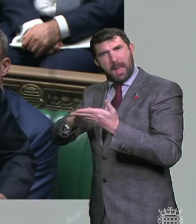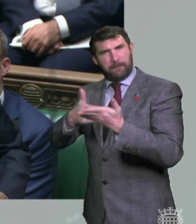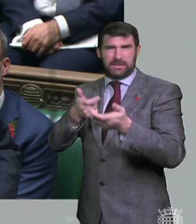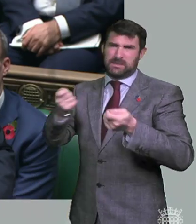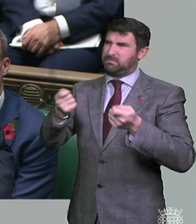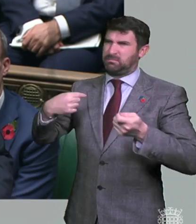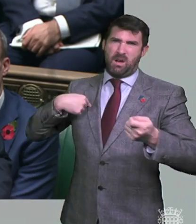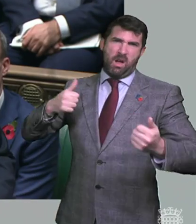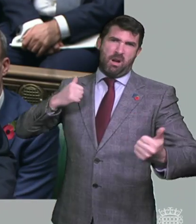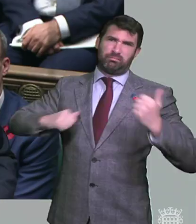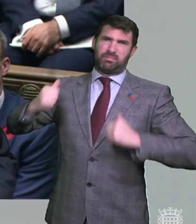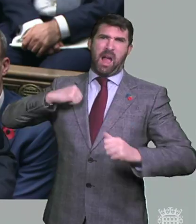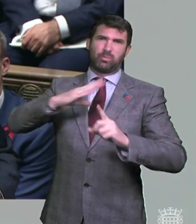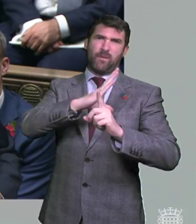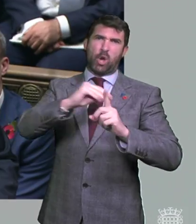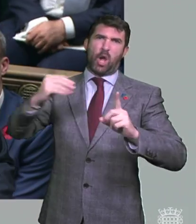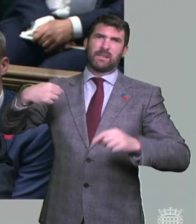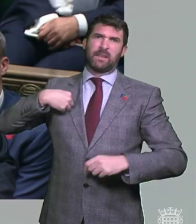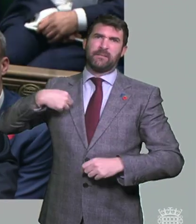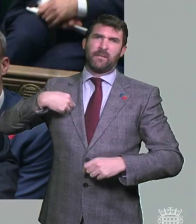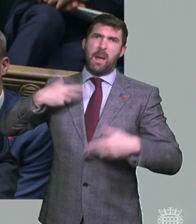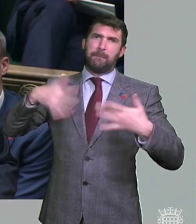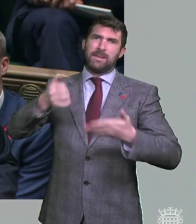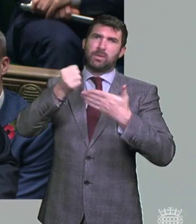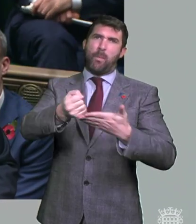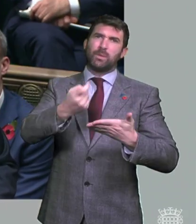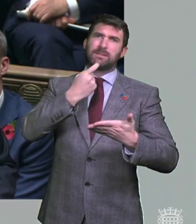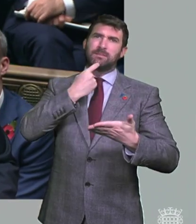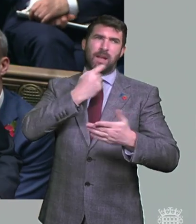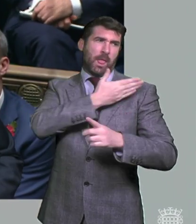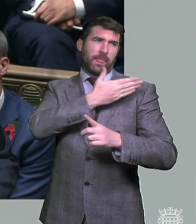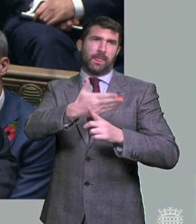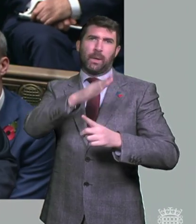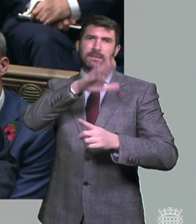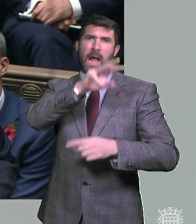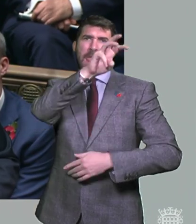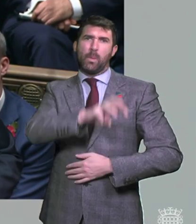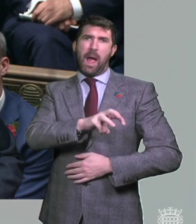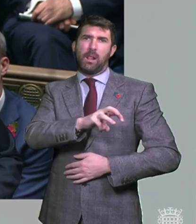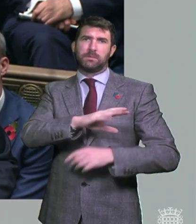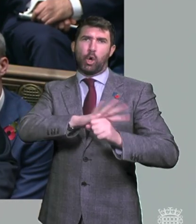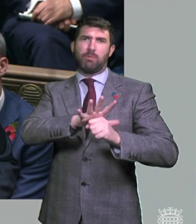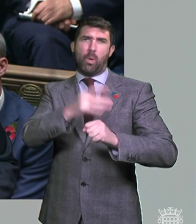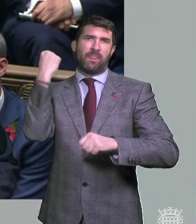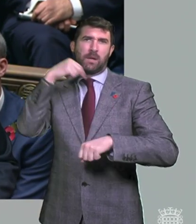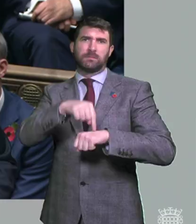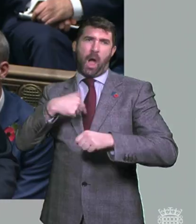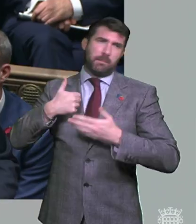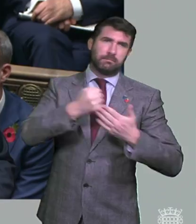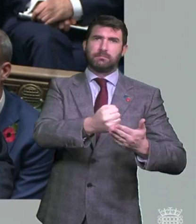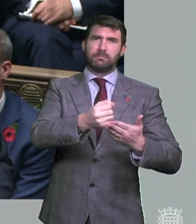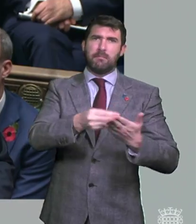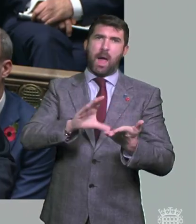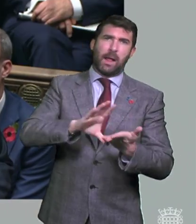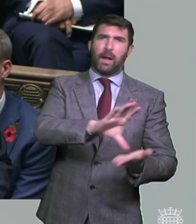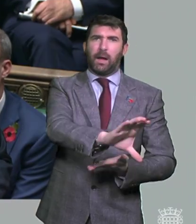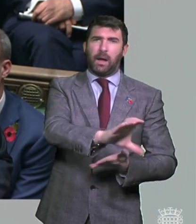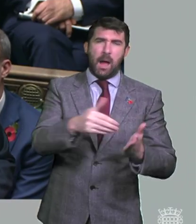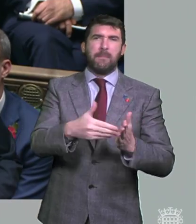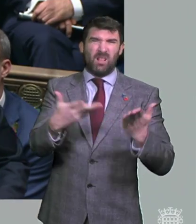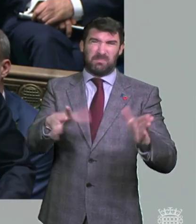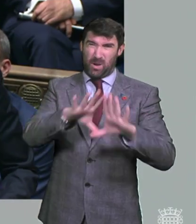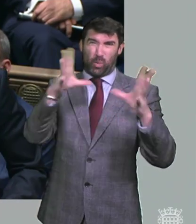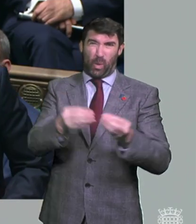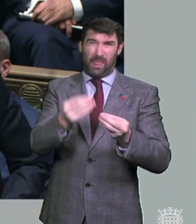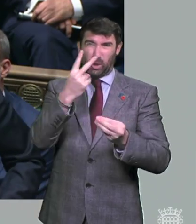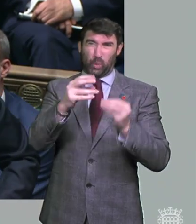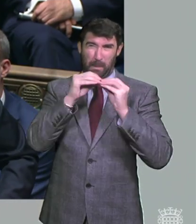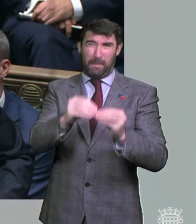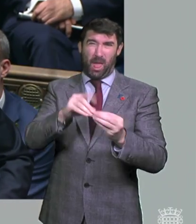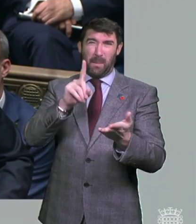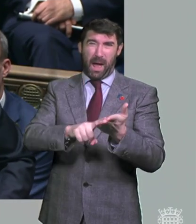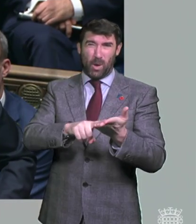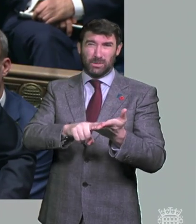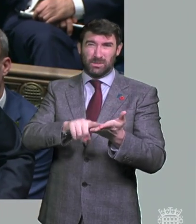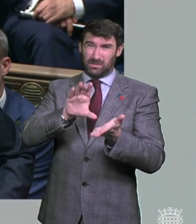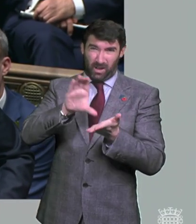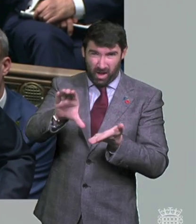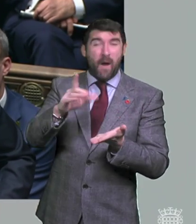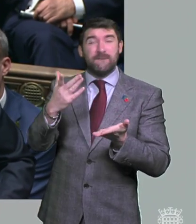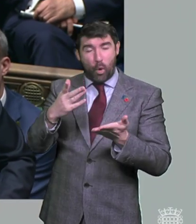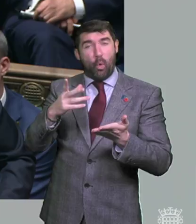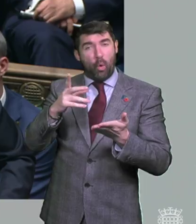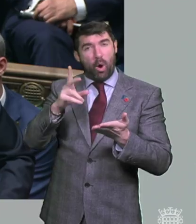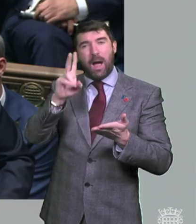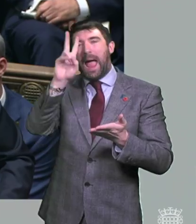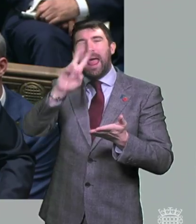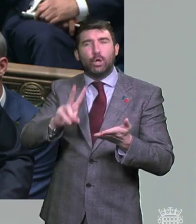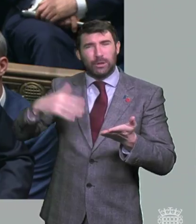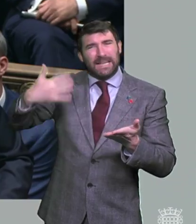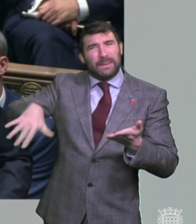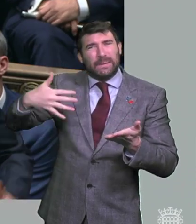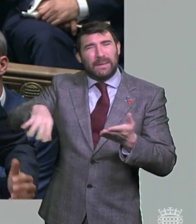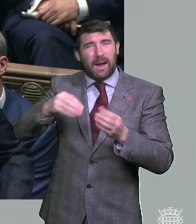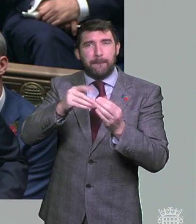Not only were we pleased to support one steel company in south Wales that needed our assistance during coronavirus but we have provided more than £2 billion to support energy-intensive industries, including steel, with high energy bills.